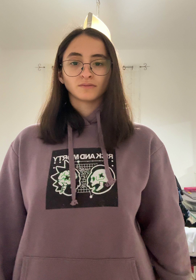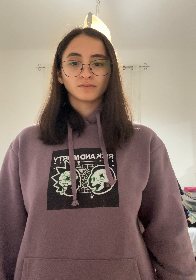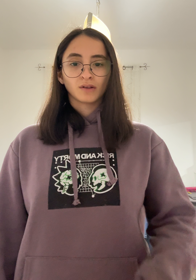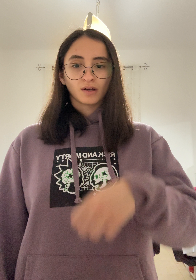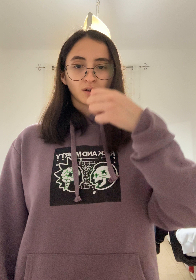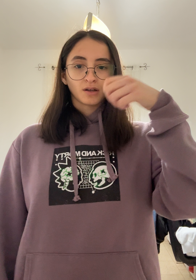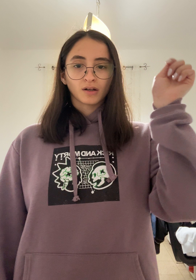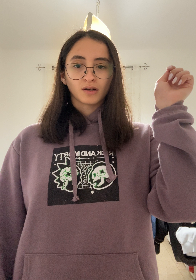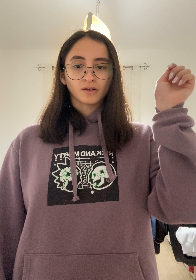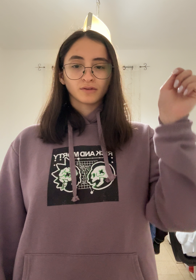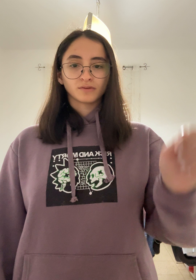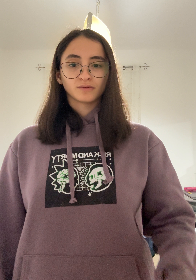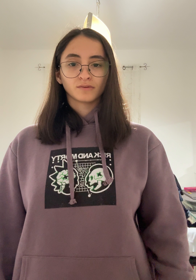יקר